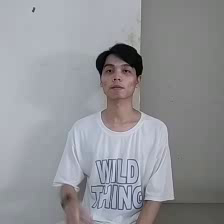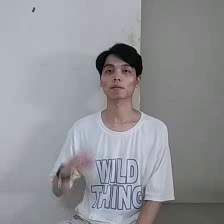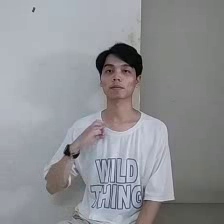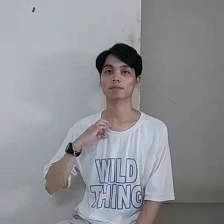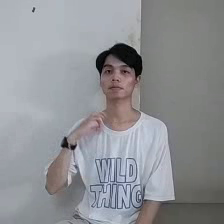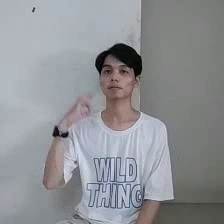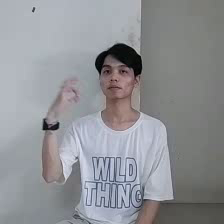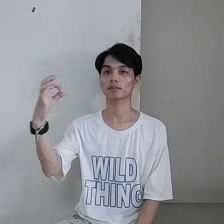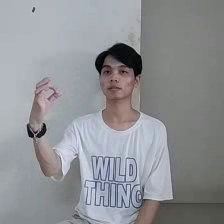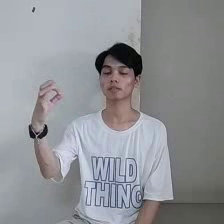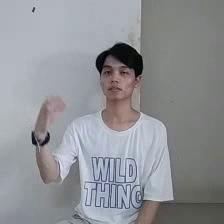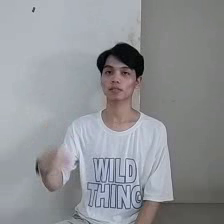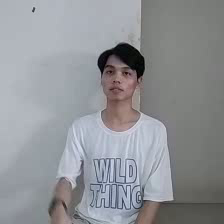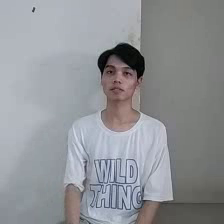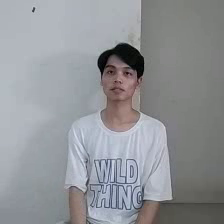Thương